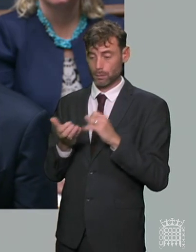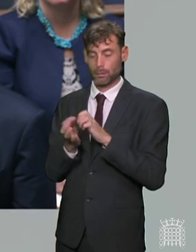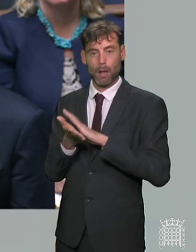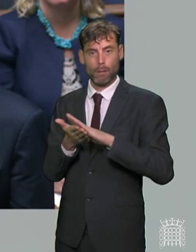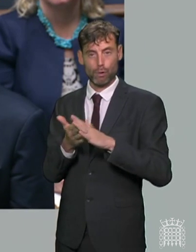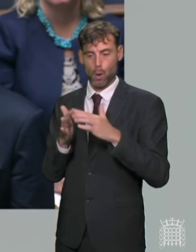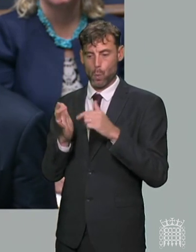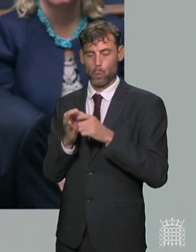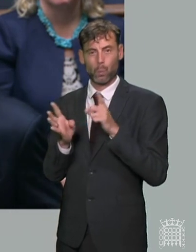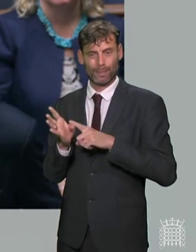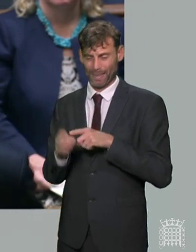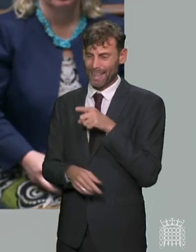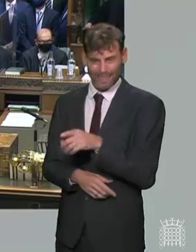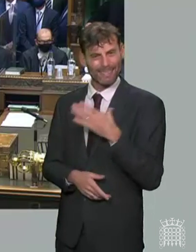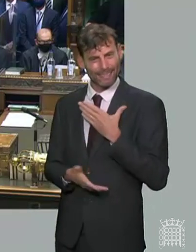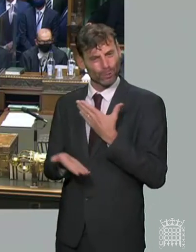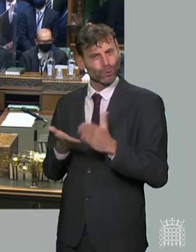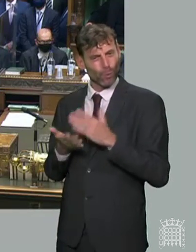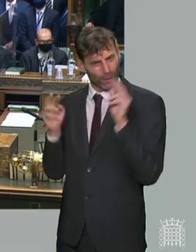Does the Prime Minister agree that that needs fixing?